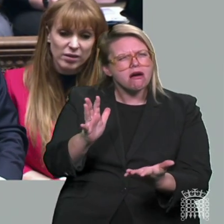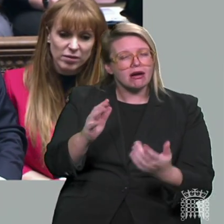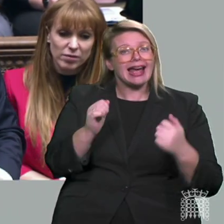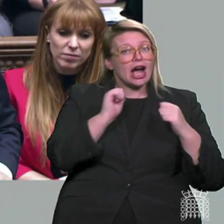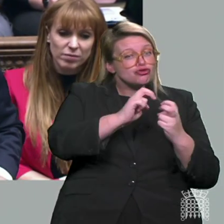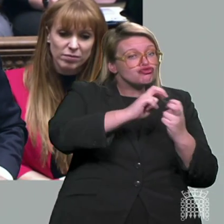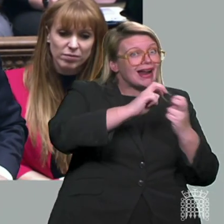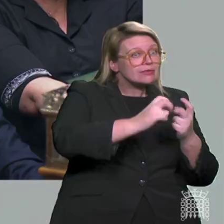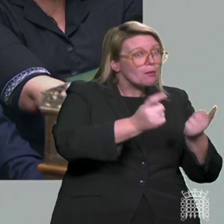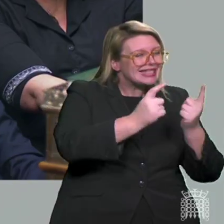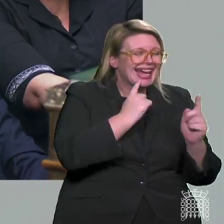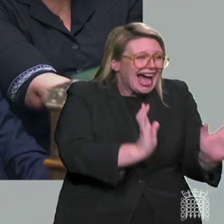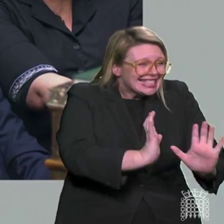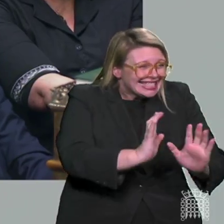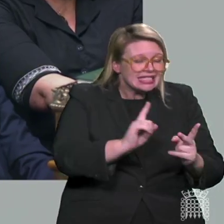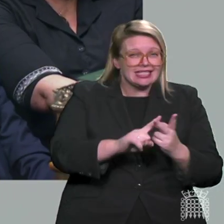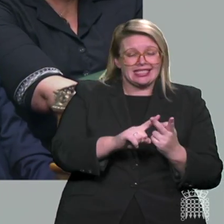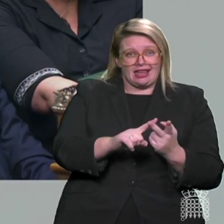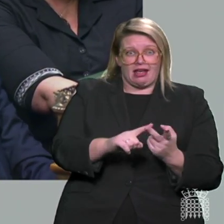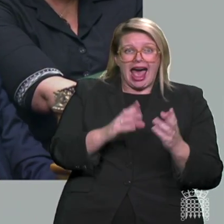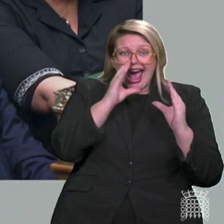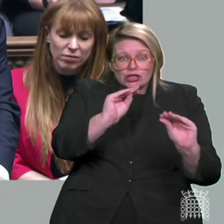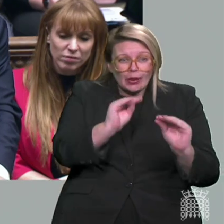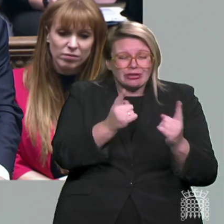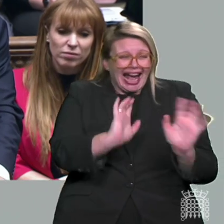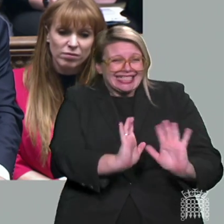His Education Secretary hopes it will not apply in schools.